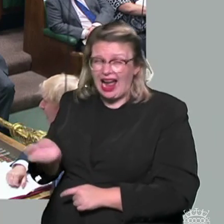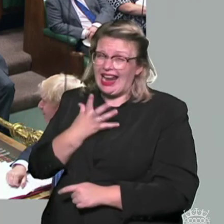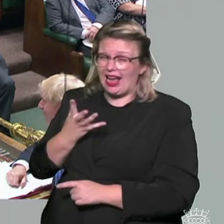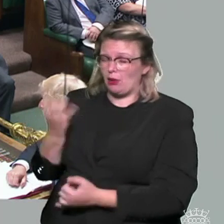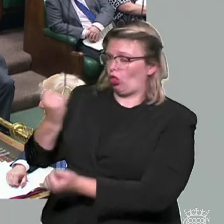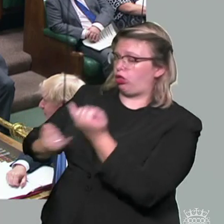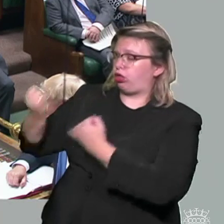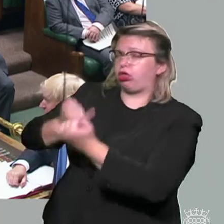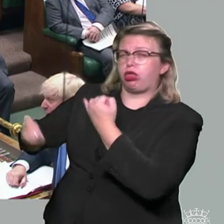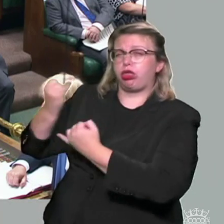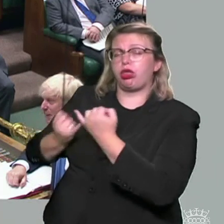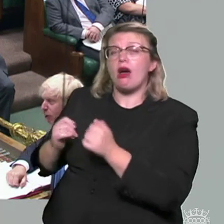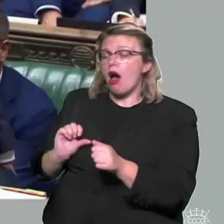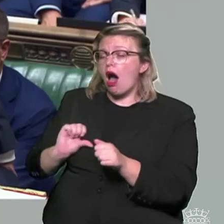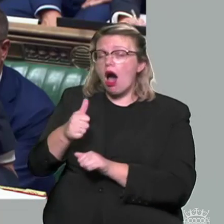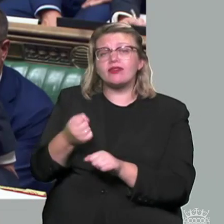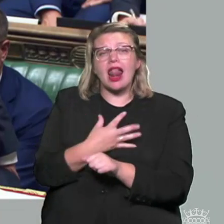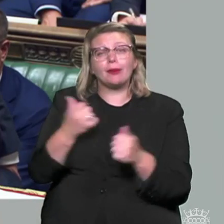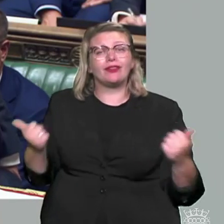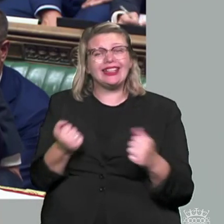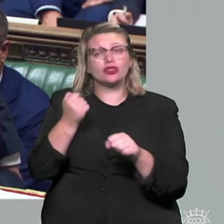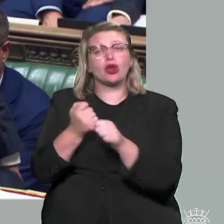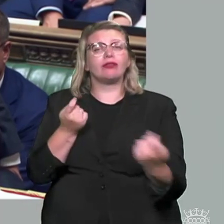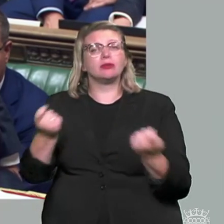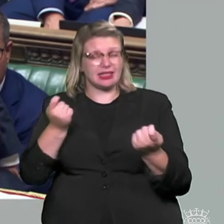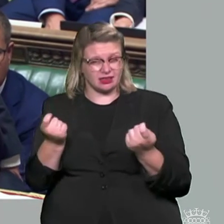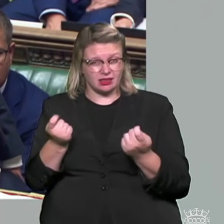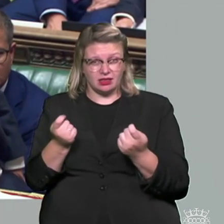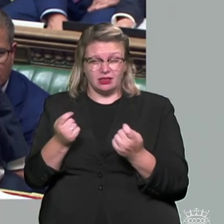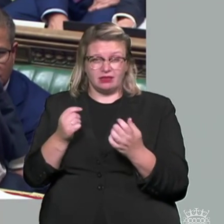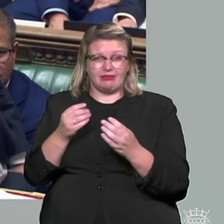Every time Labour has left office, unemployment has been higher.